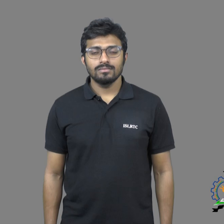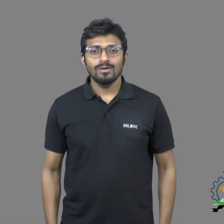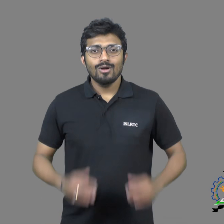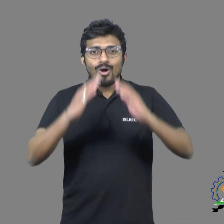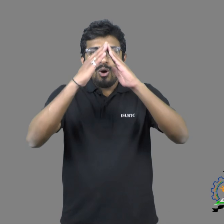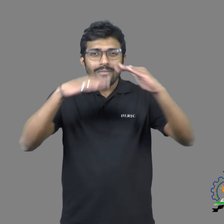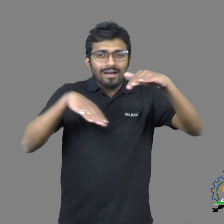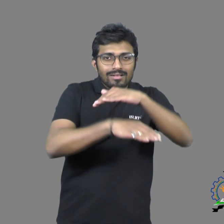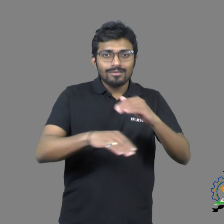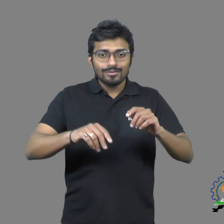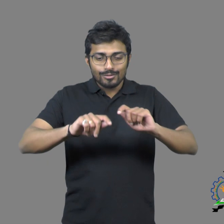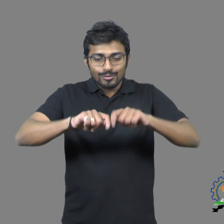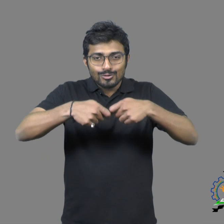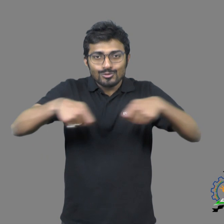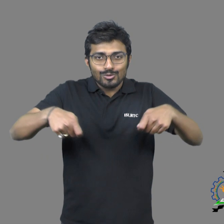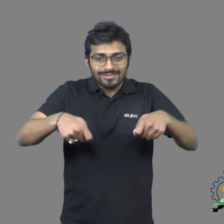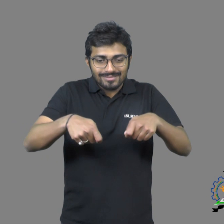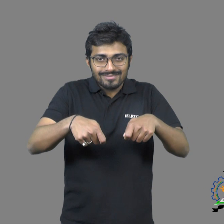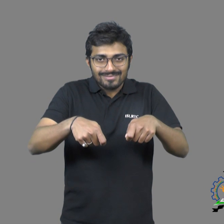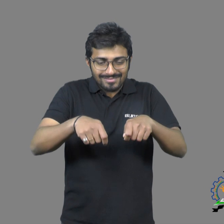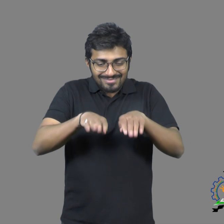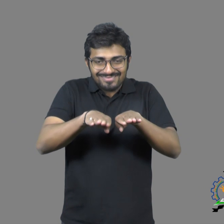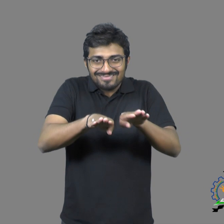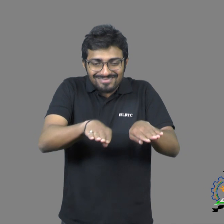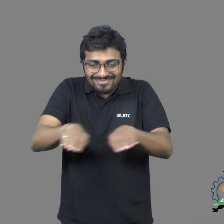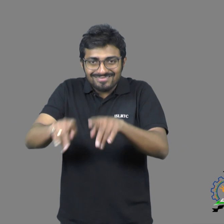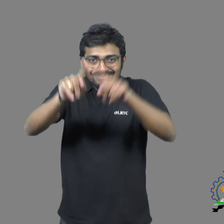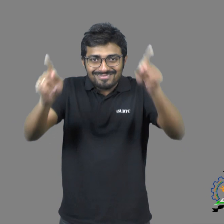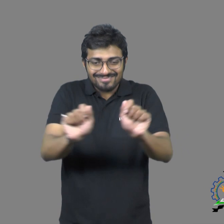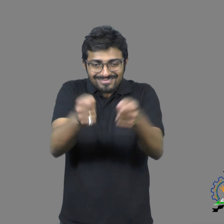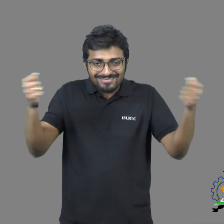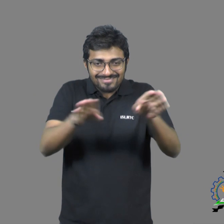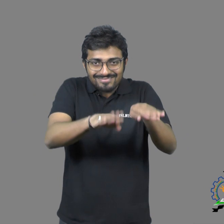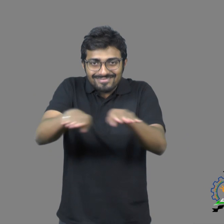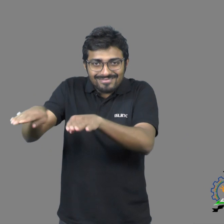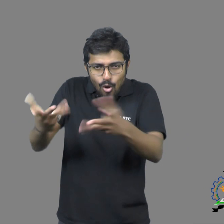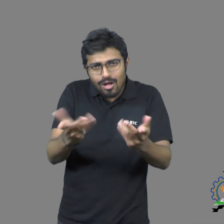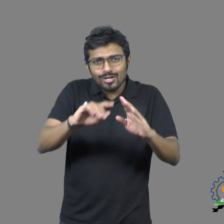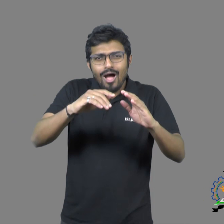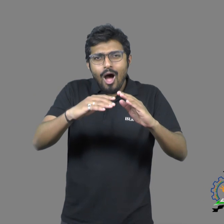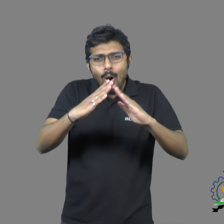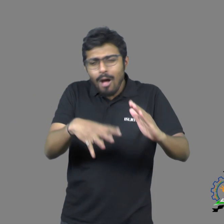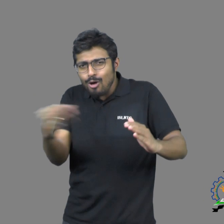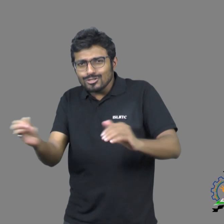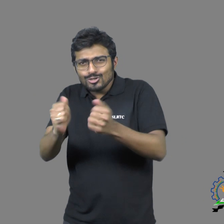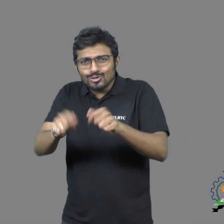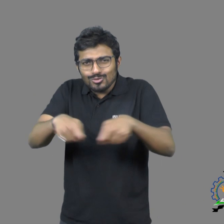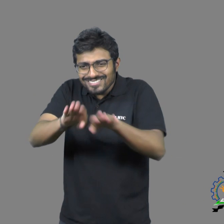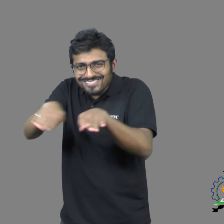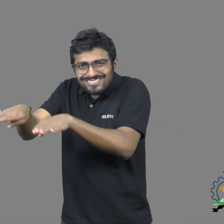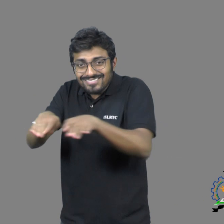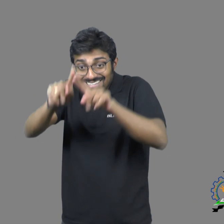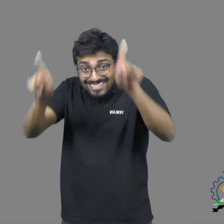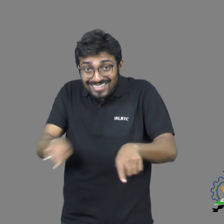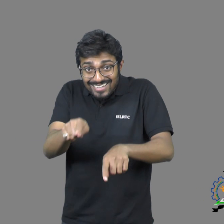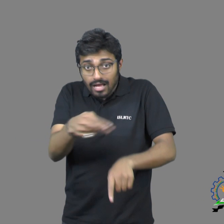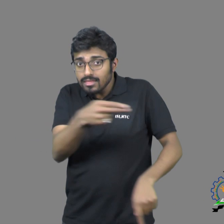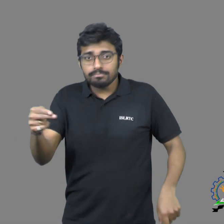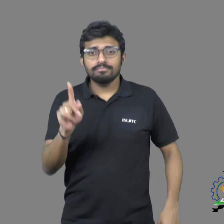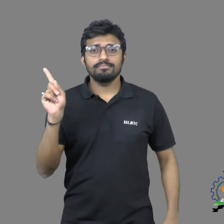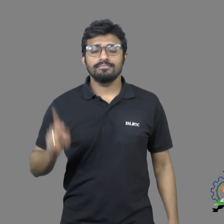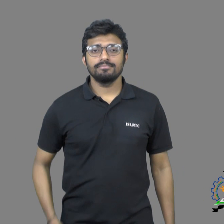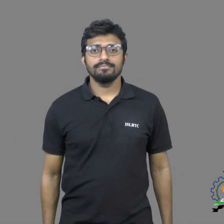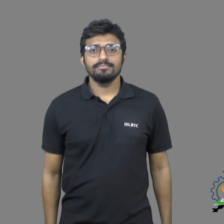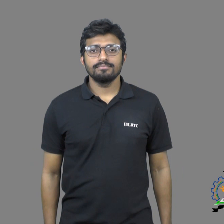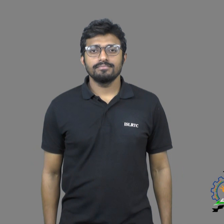Shoe Rack